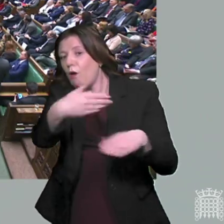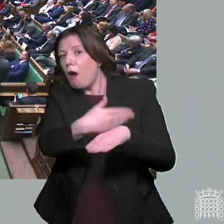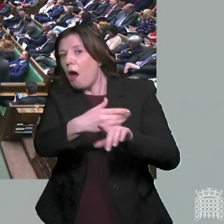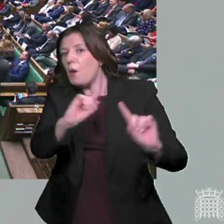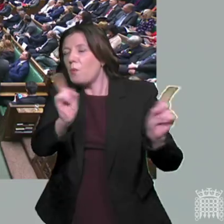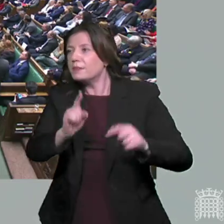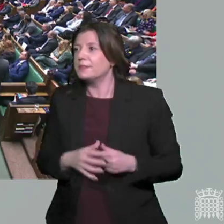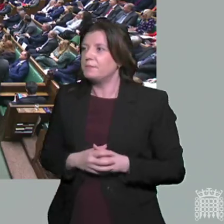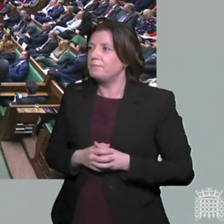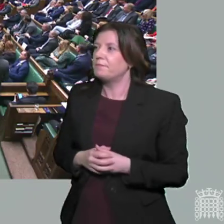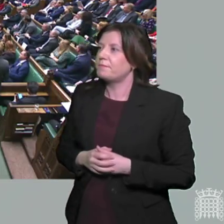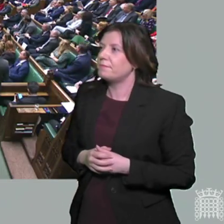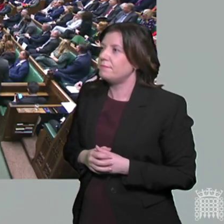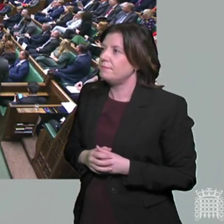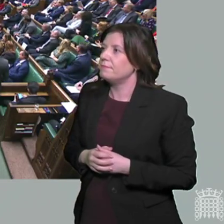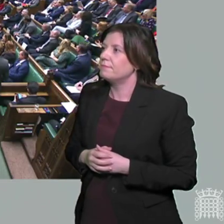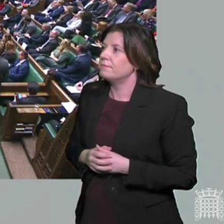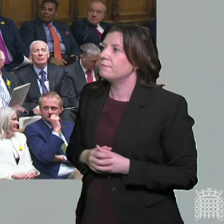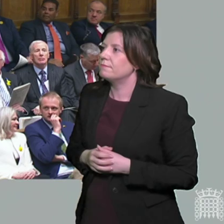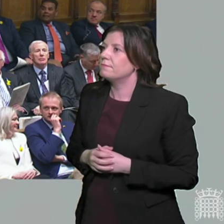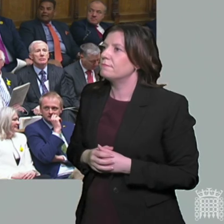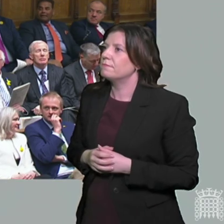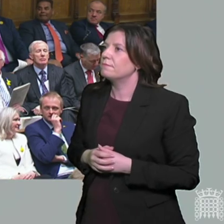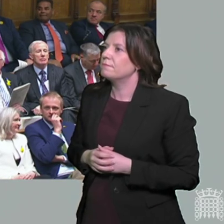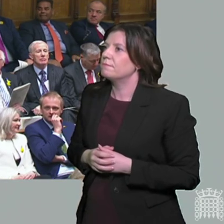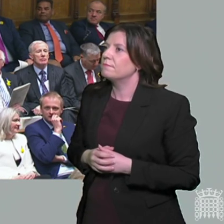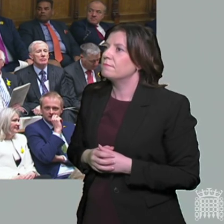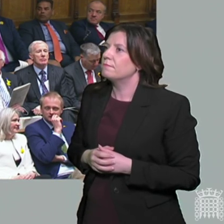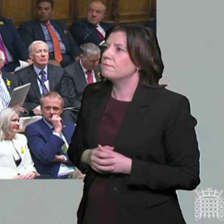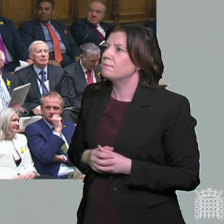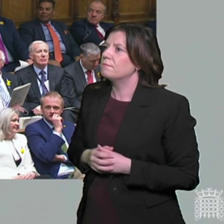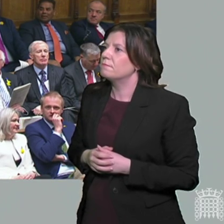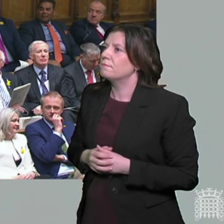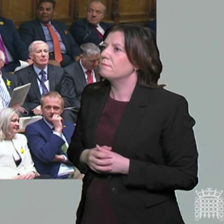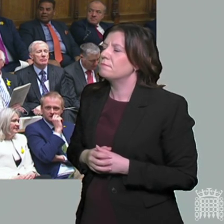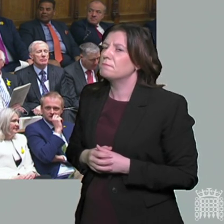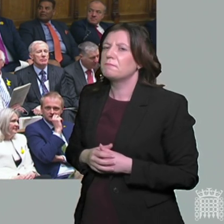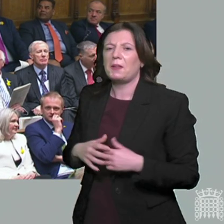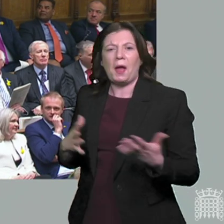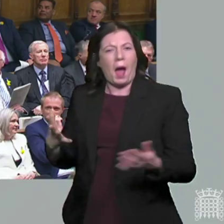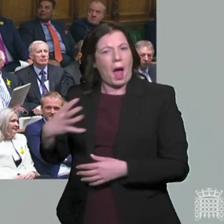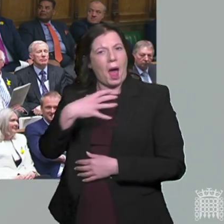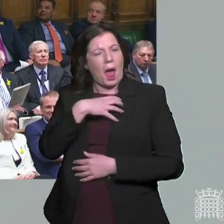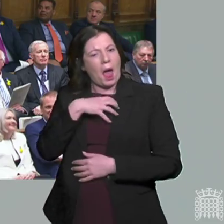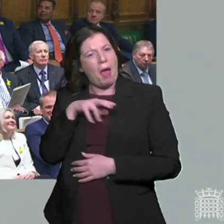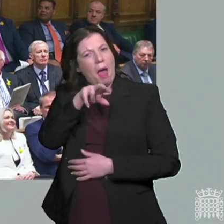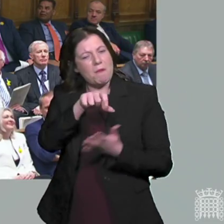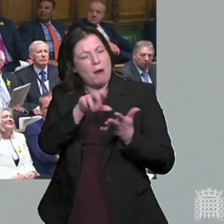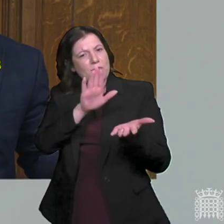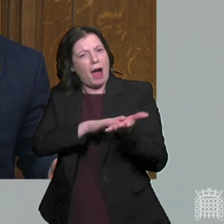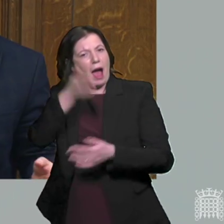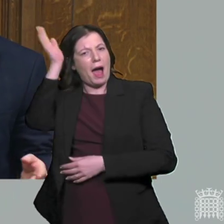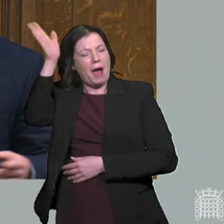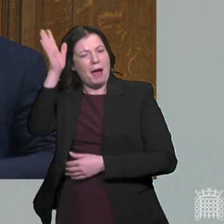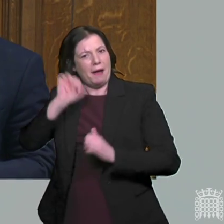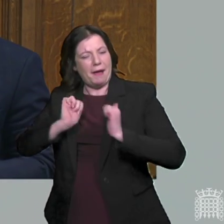Well, I have to say it is great to hear of the conversion that the Prime Minister has had on the benefits of the single market.